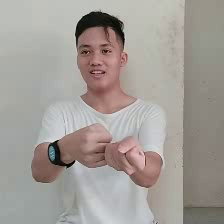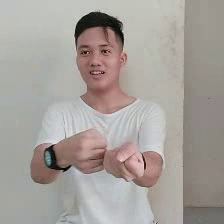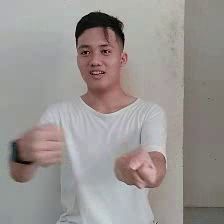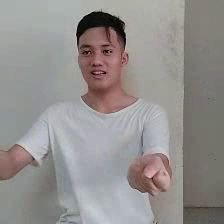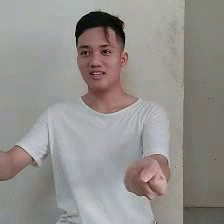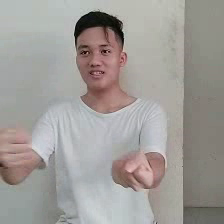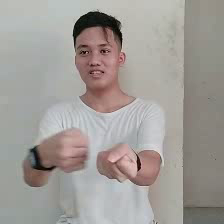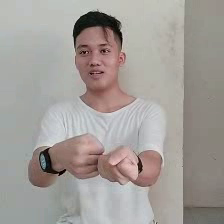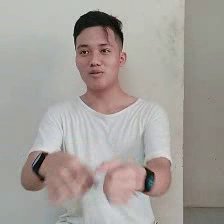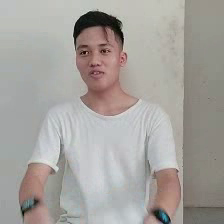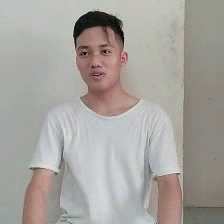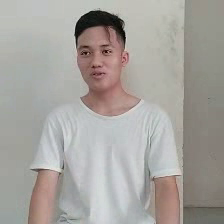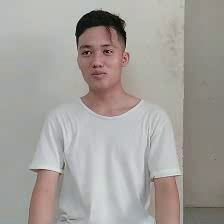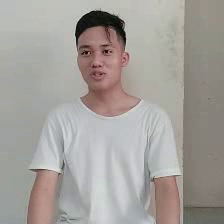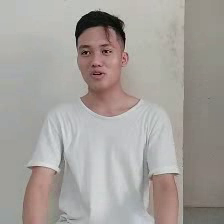Ủng hộ